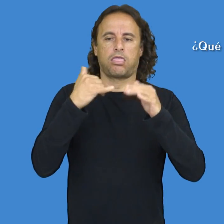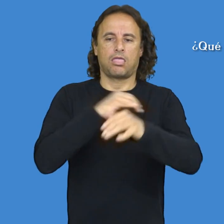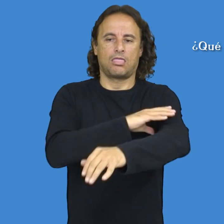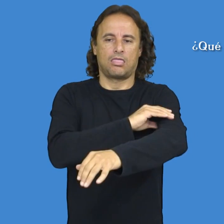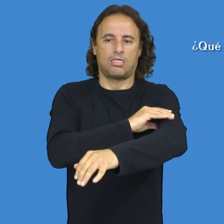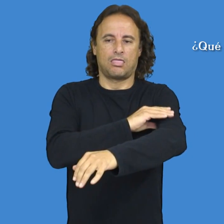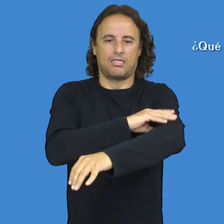tensión